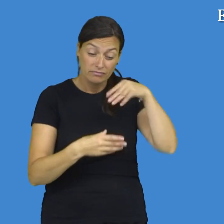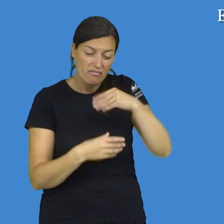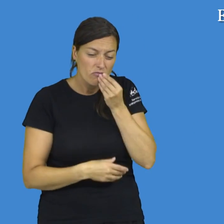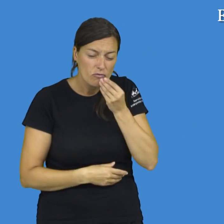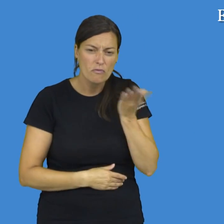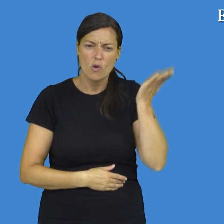comer